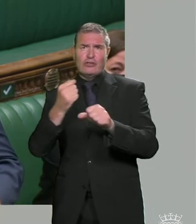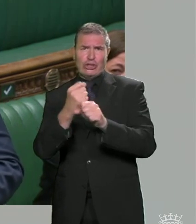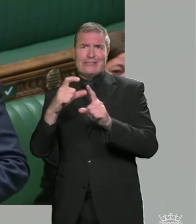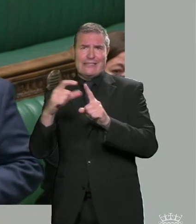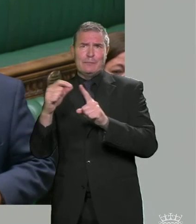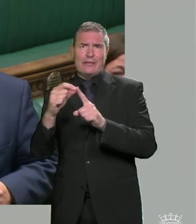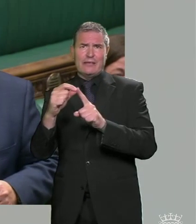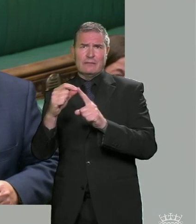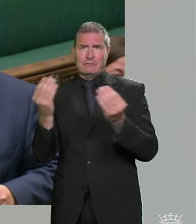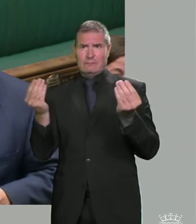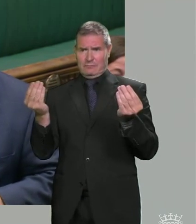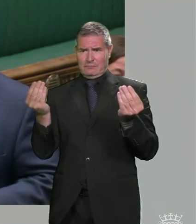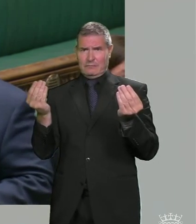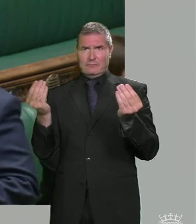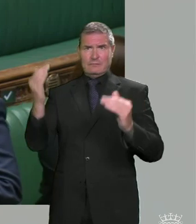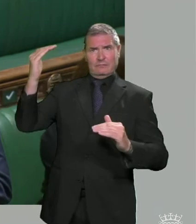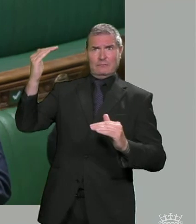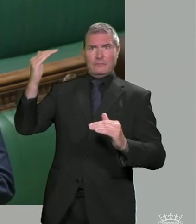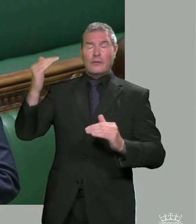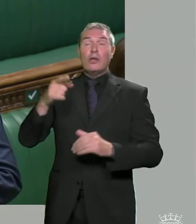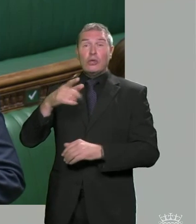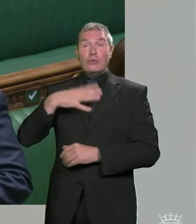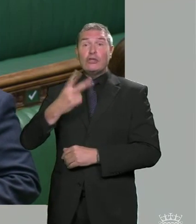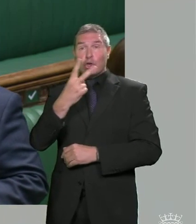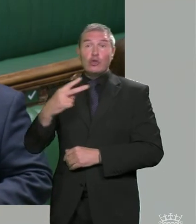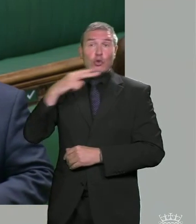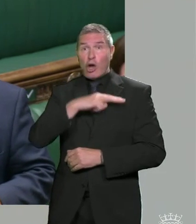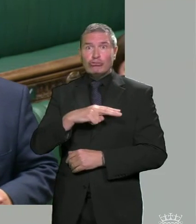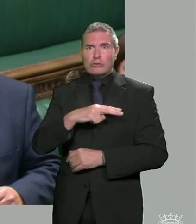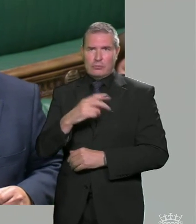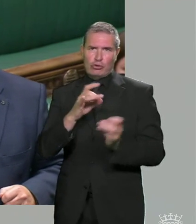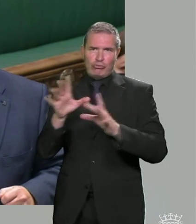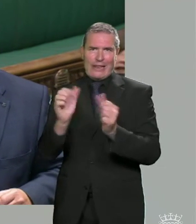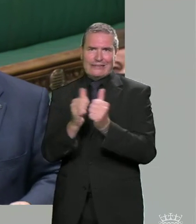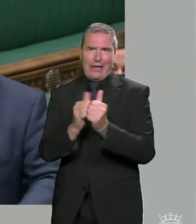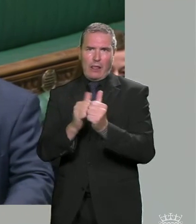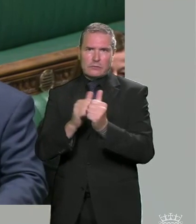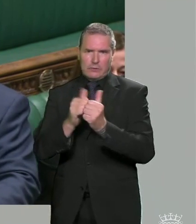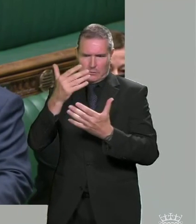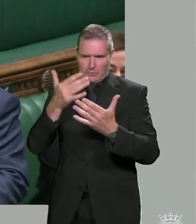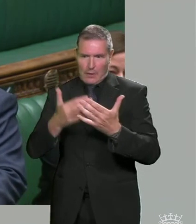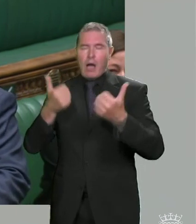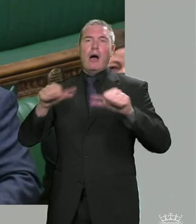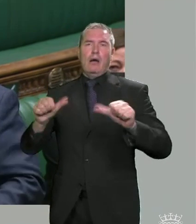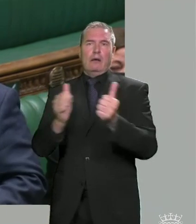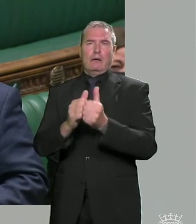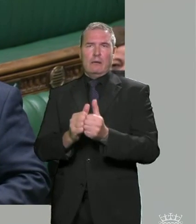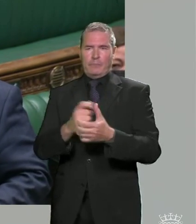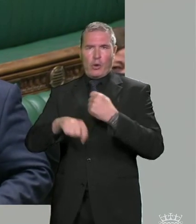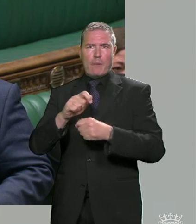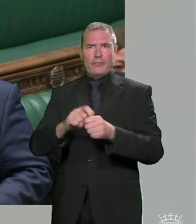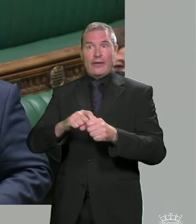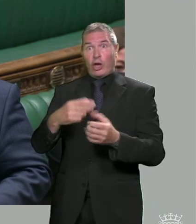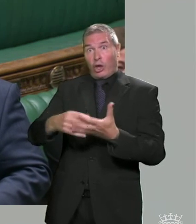We would need 200 Australian deals to come close to mitigating the cost of Brexit.